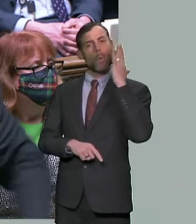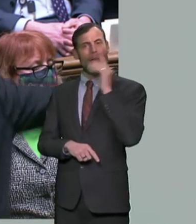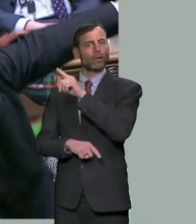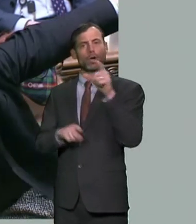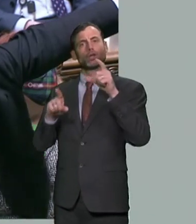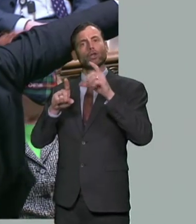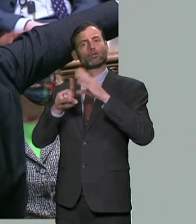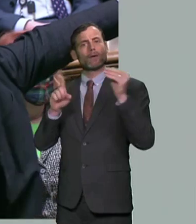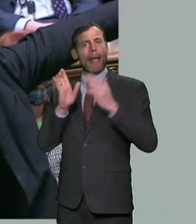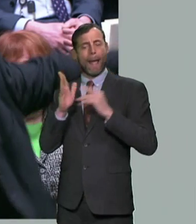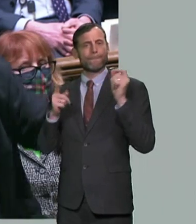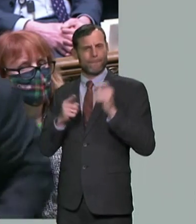Show the Prime Minister the door.